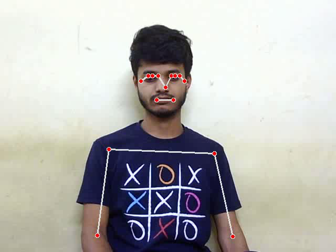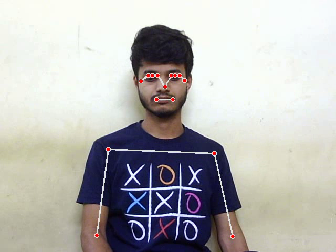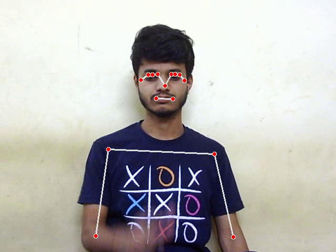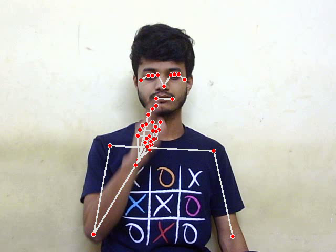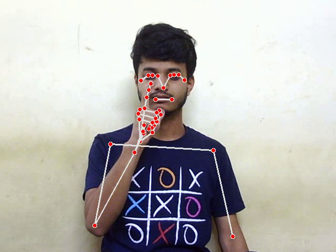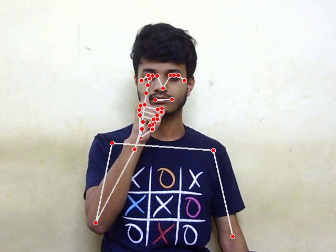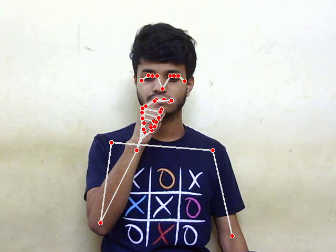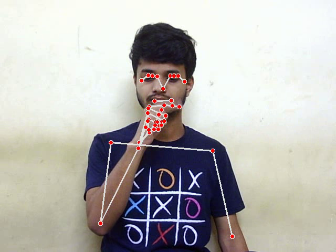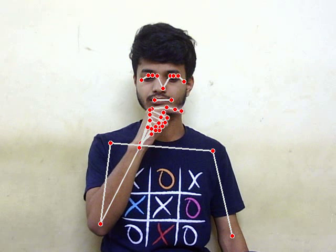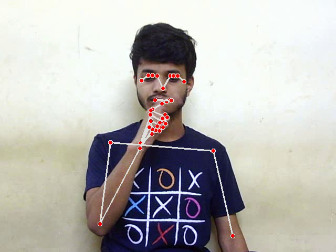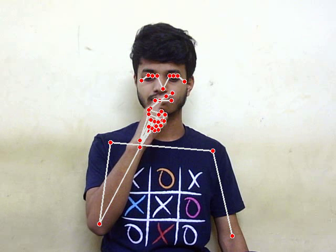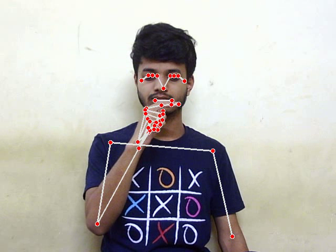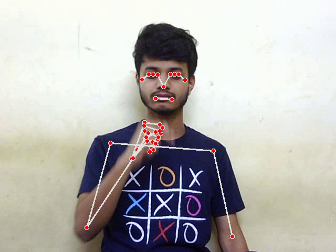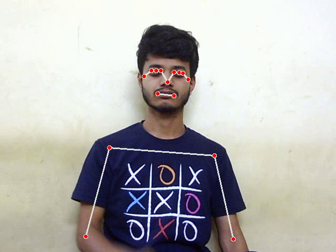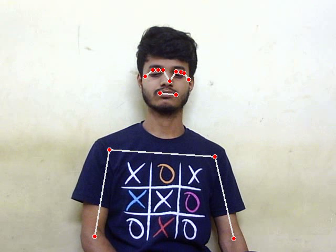who